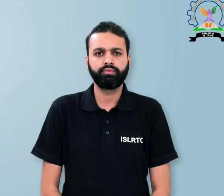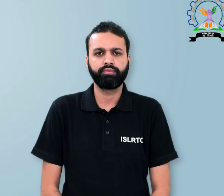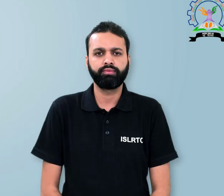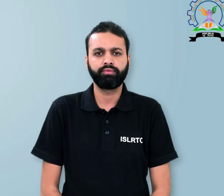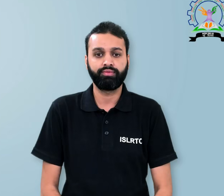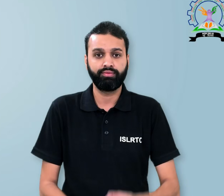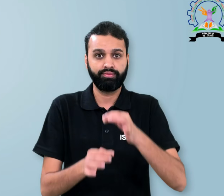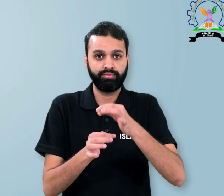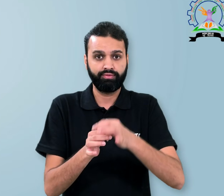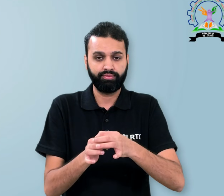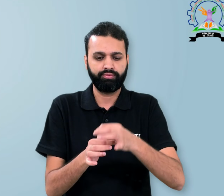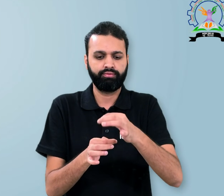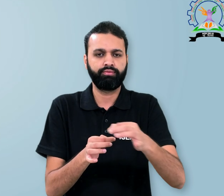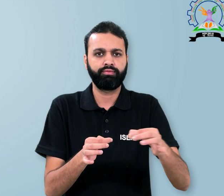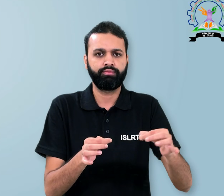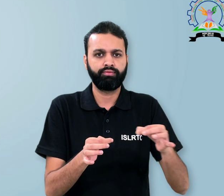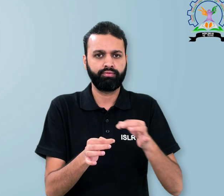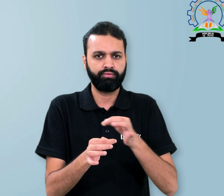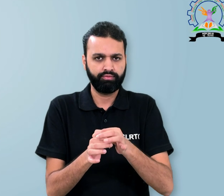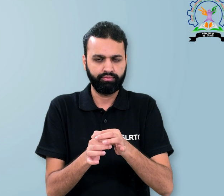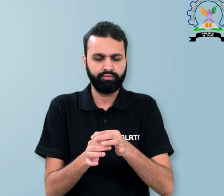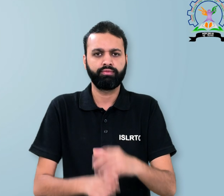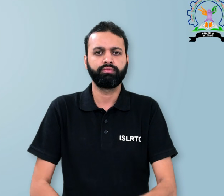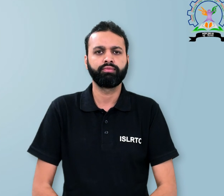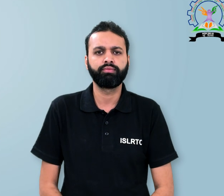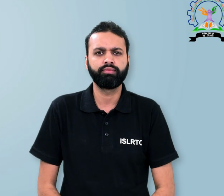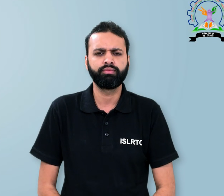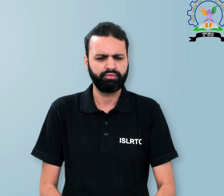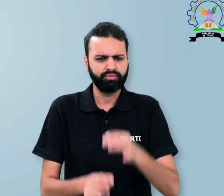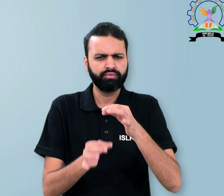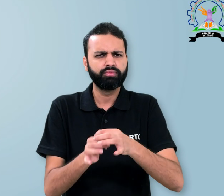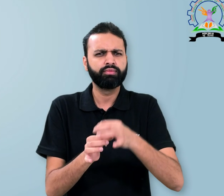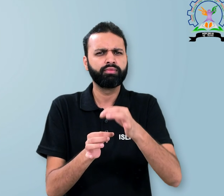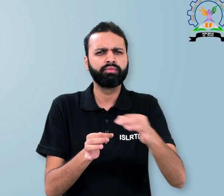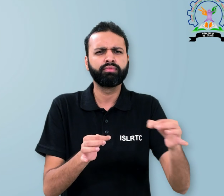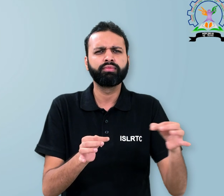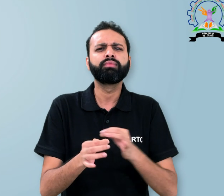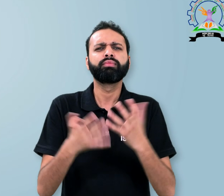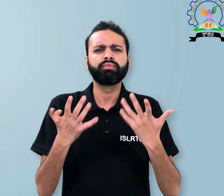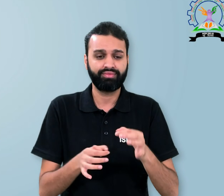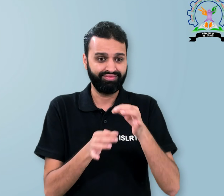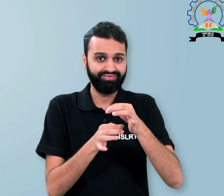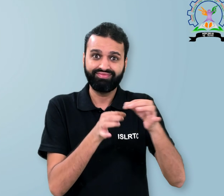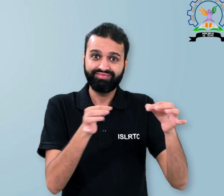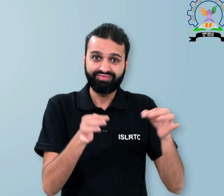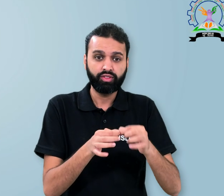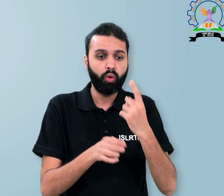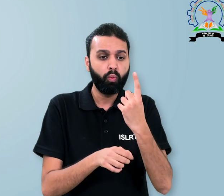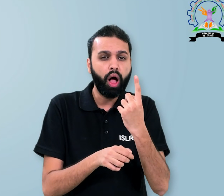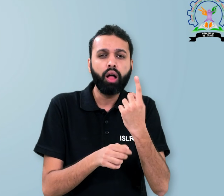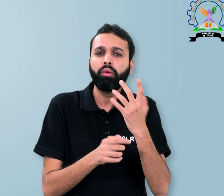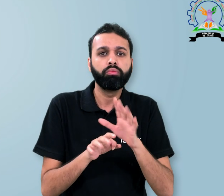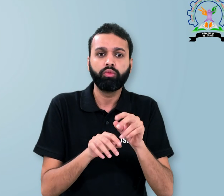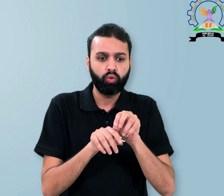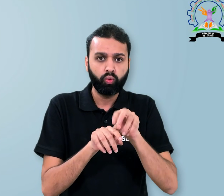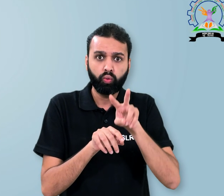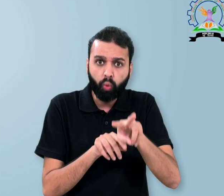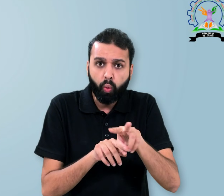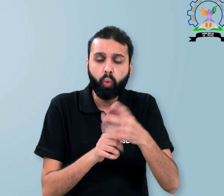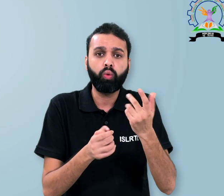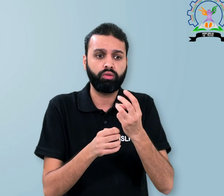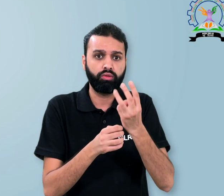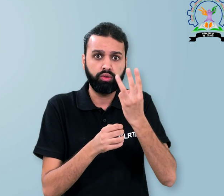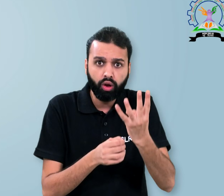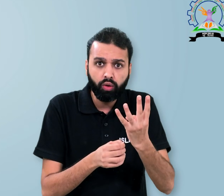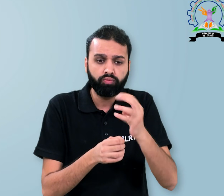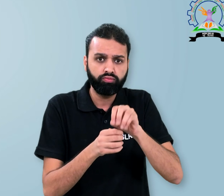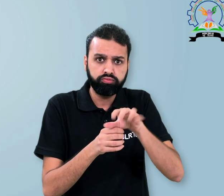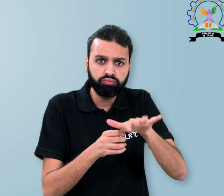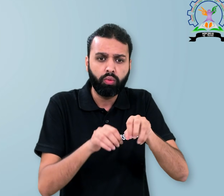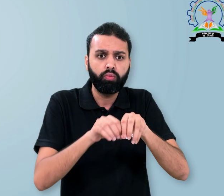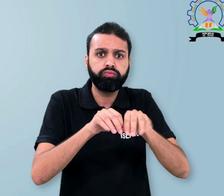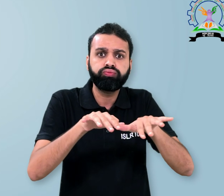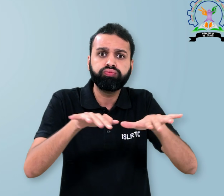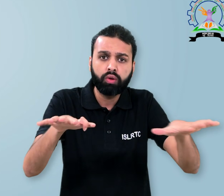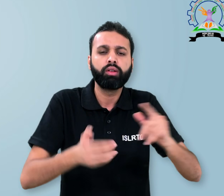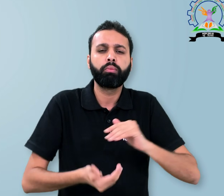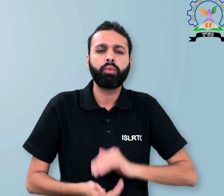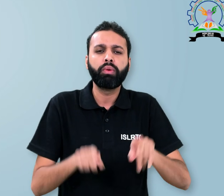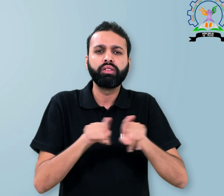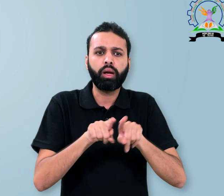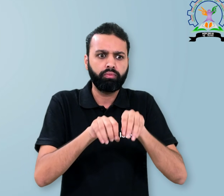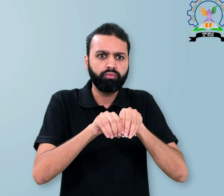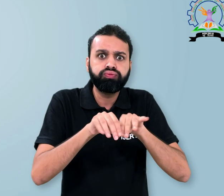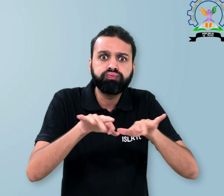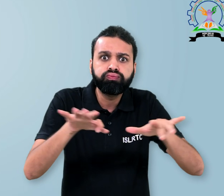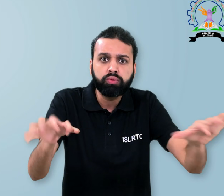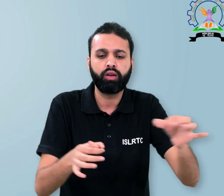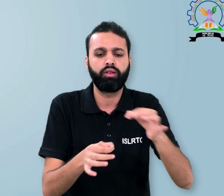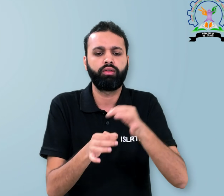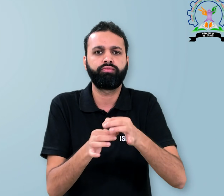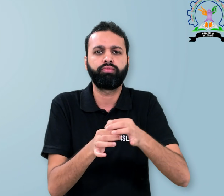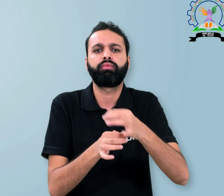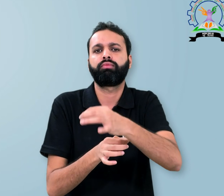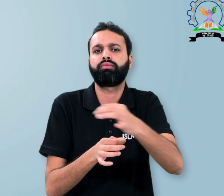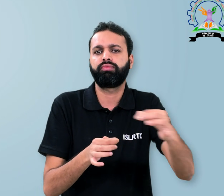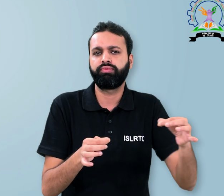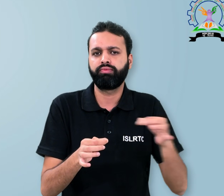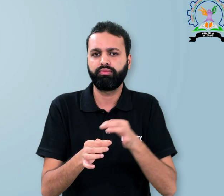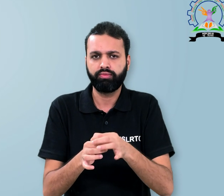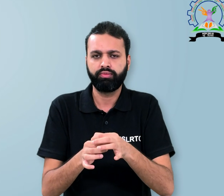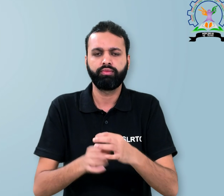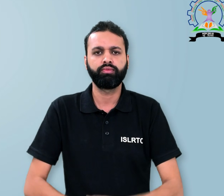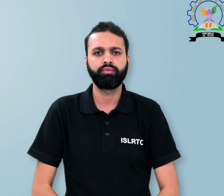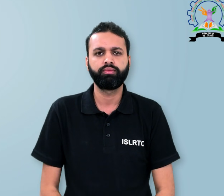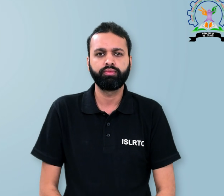Multiple Fission In multiple fission one single celled organism divides into many daughter cells within a cyst.